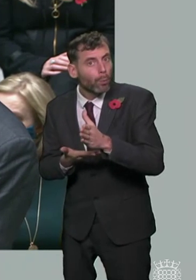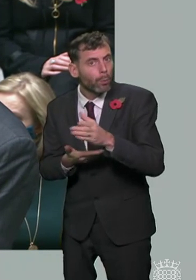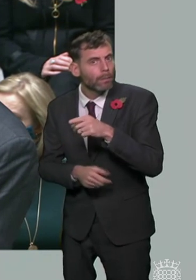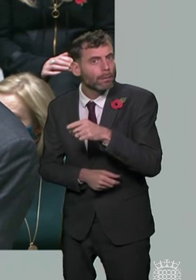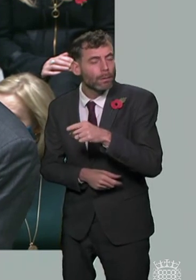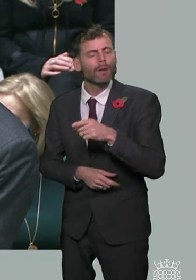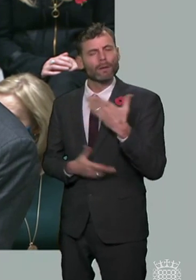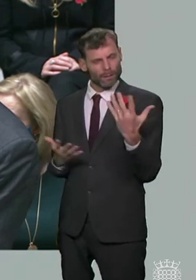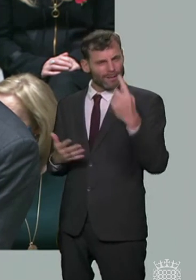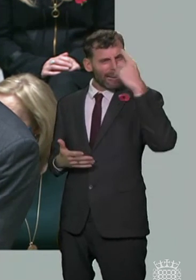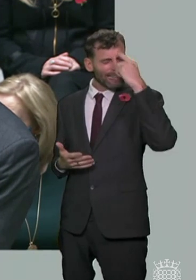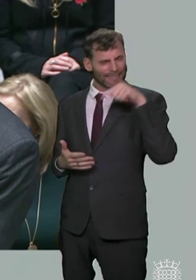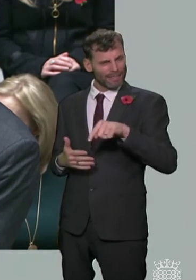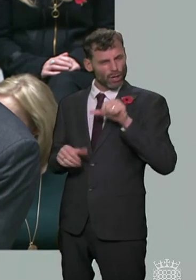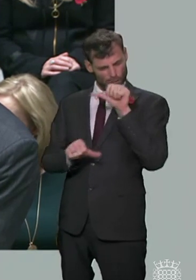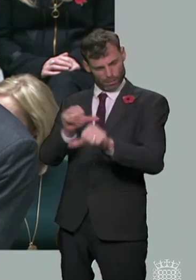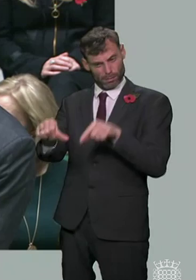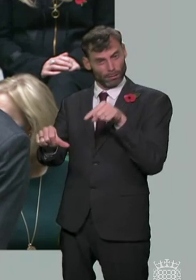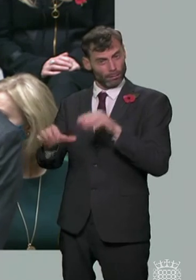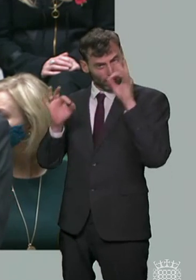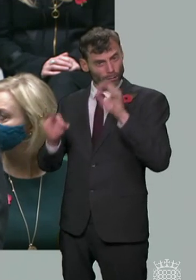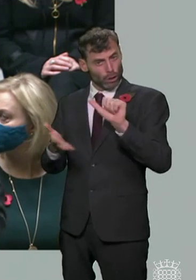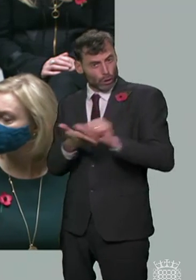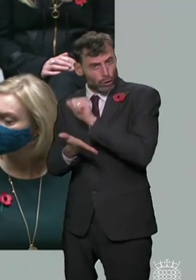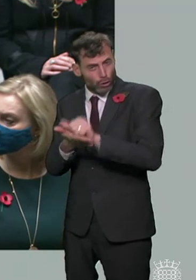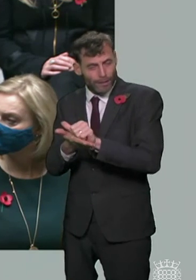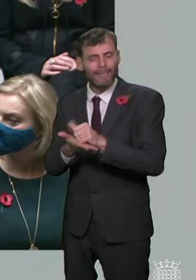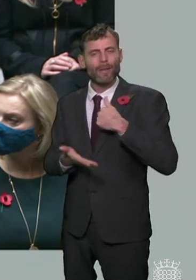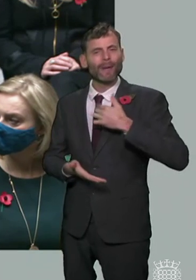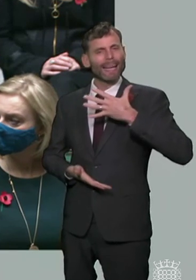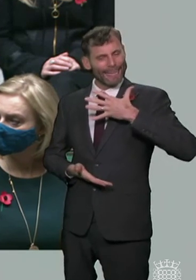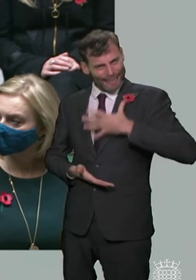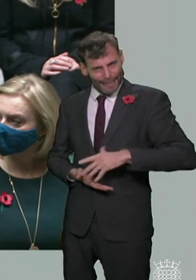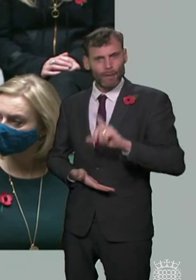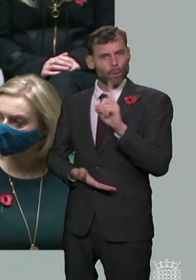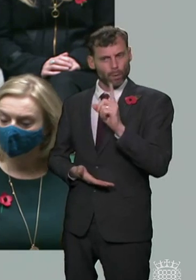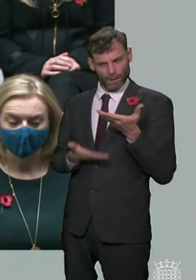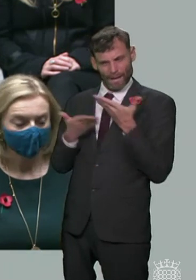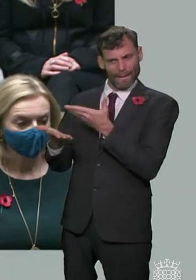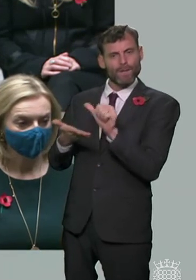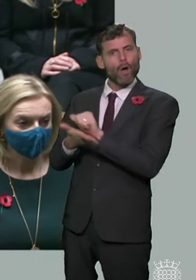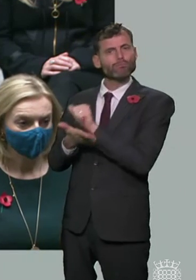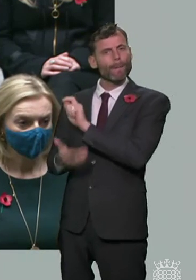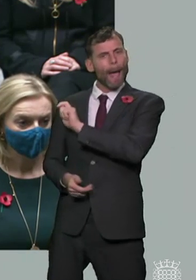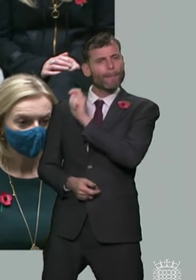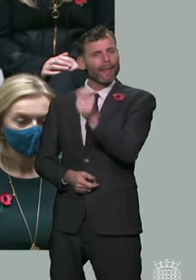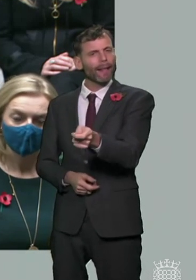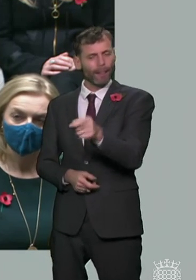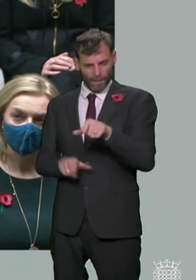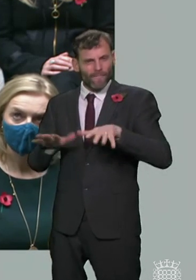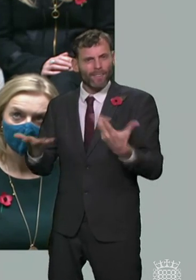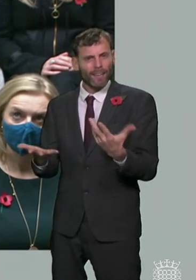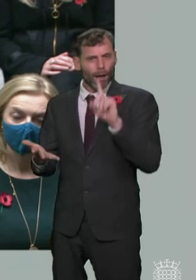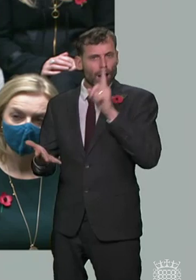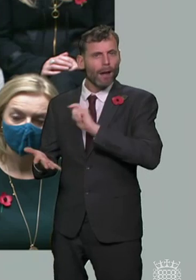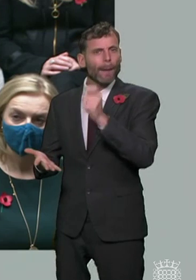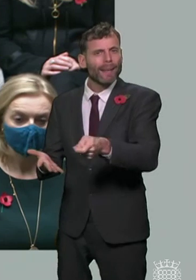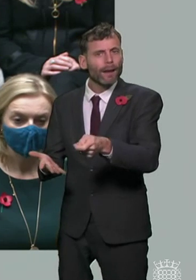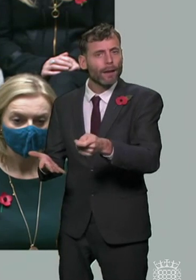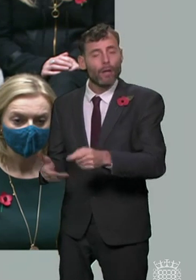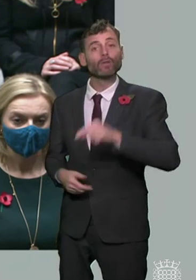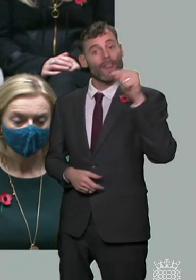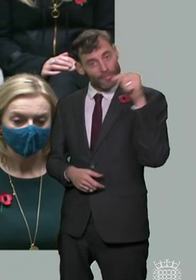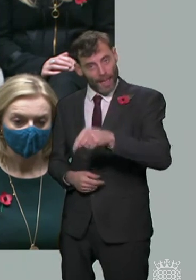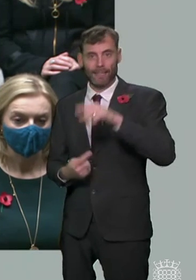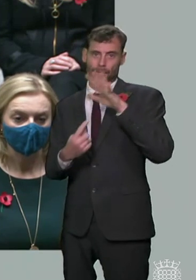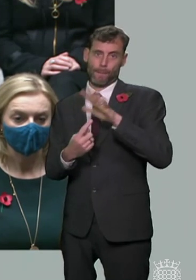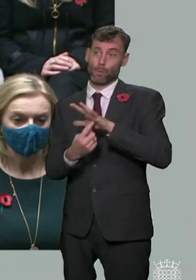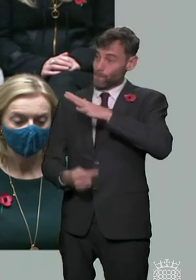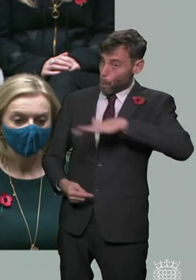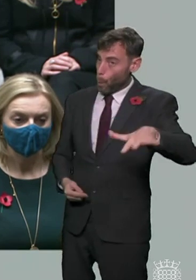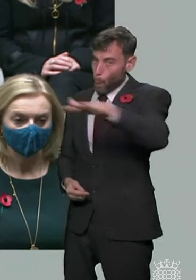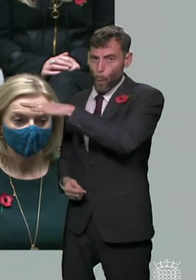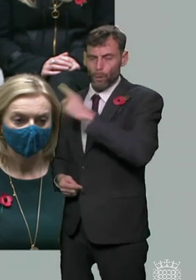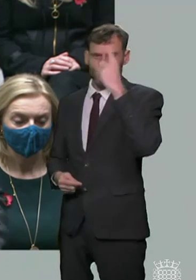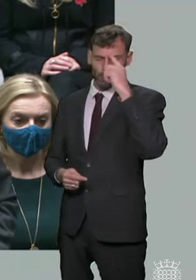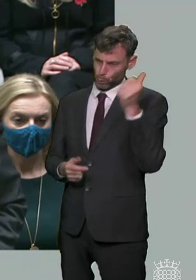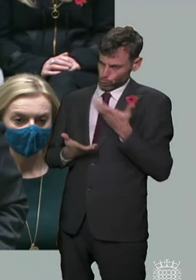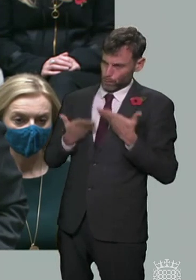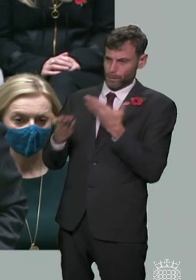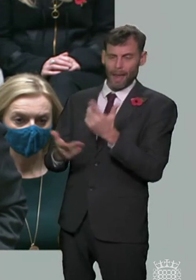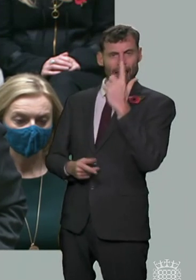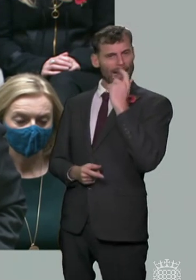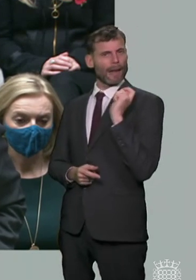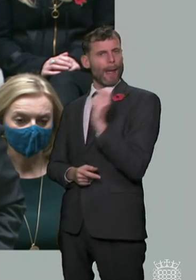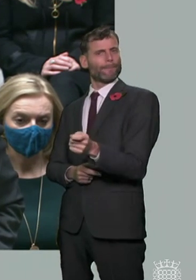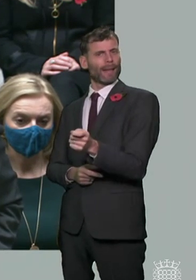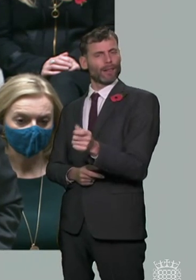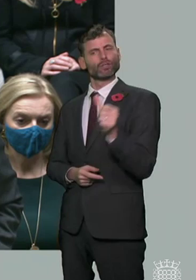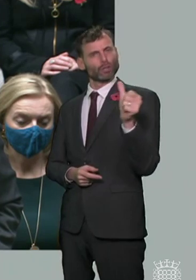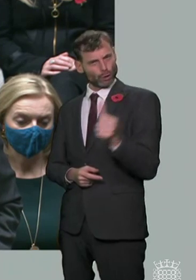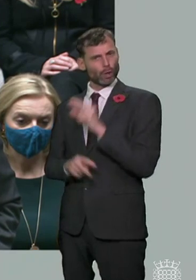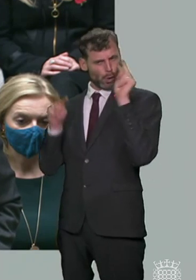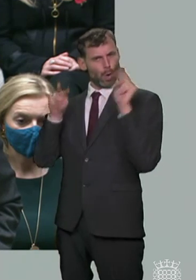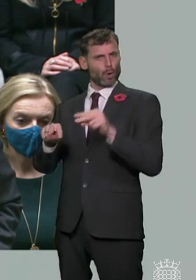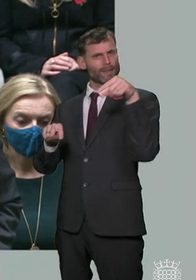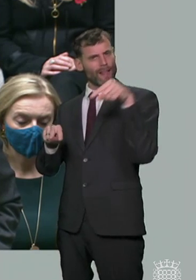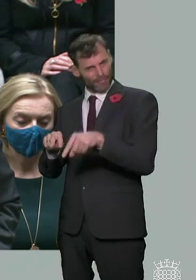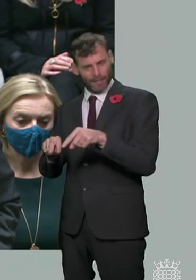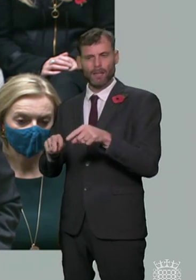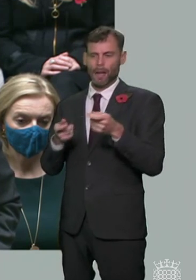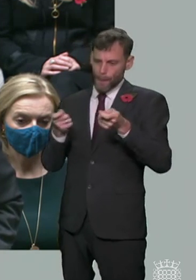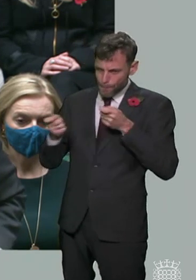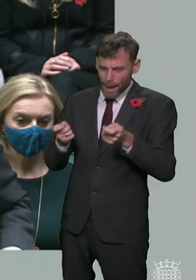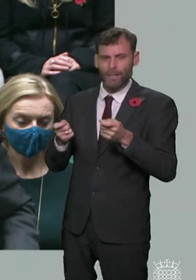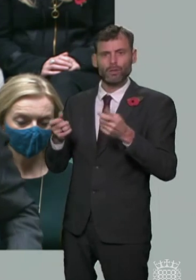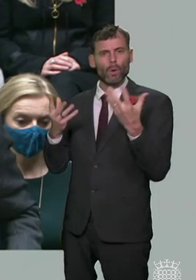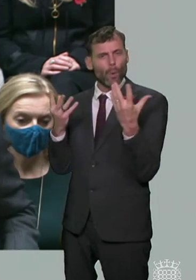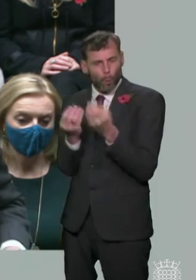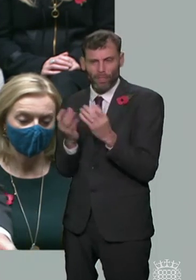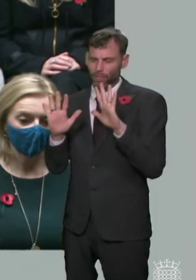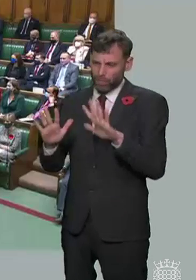of natural justice, our procedures in this House allow for a proper appeal, which is something that should be of interest to Members across this House and should be approached properly in a spirit of moderation and compassion.